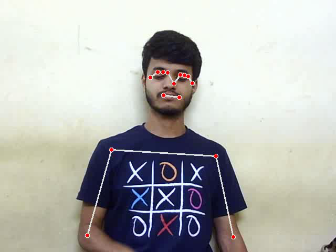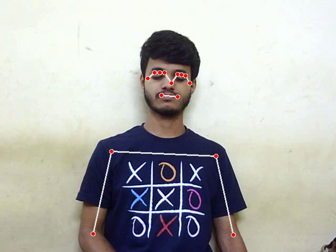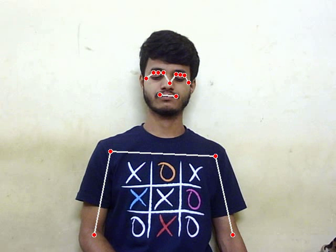your